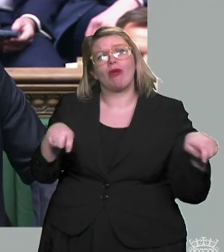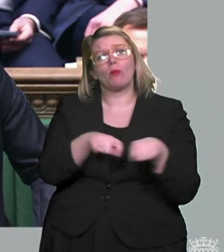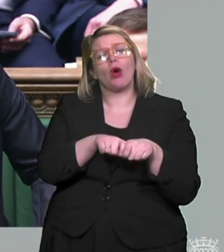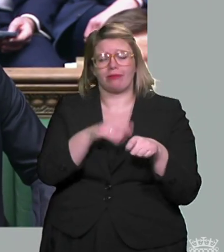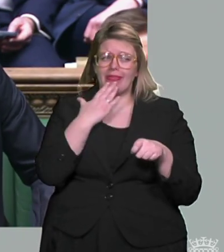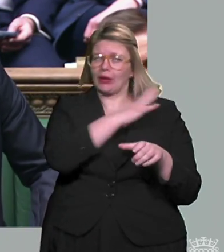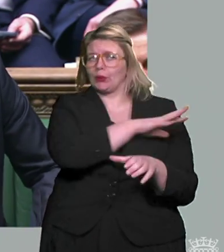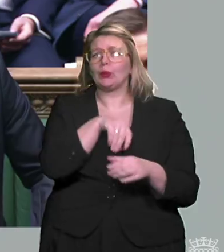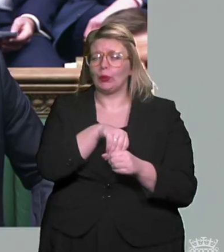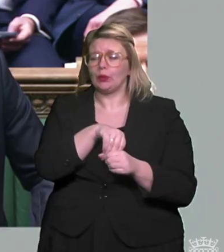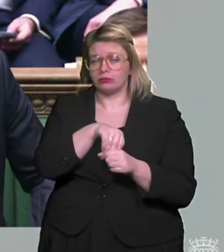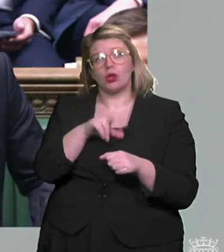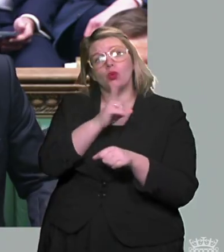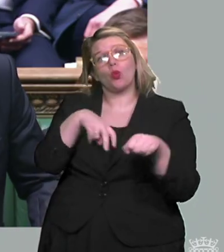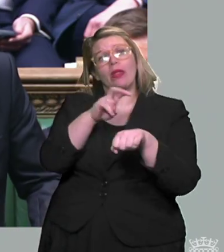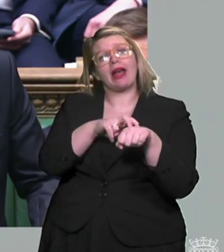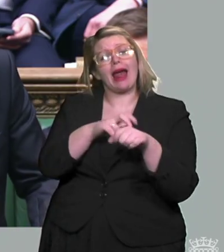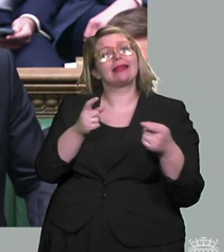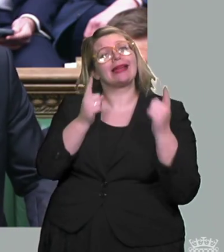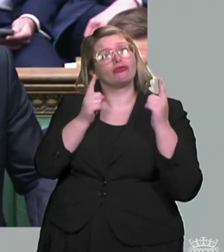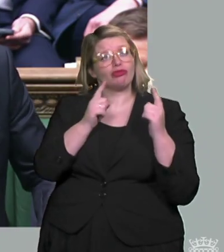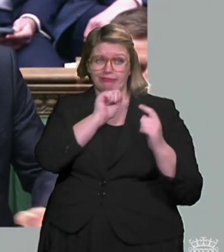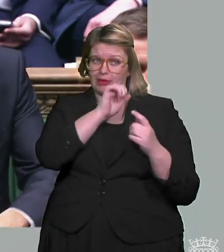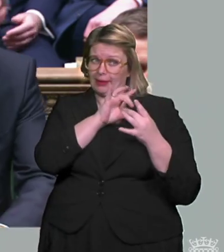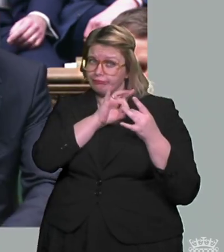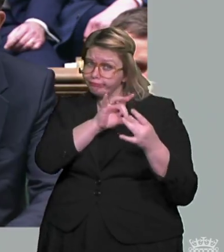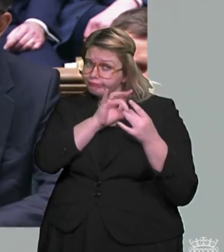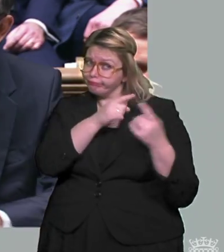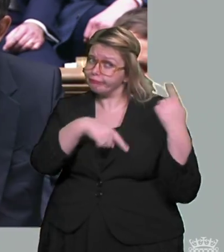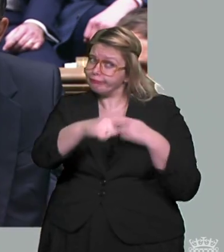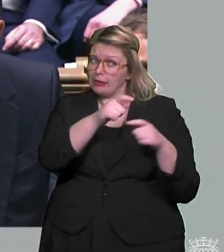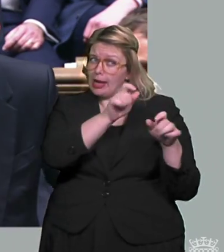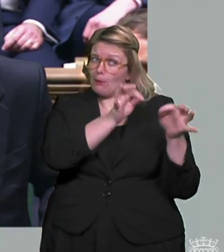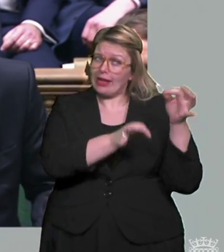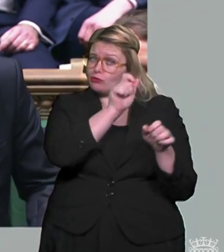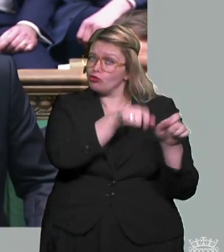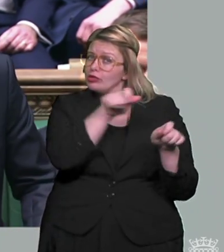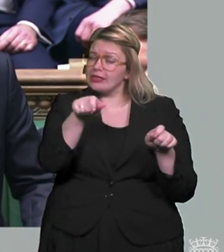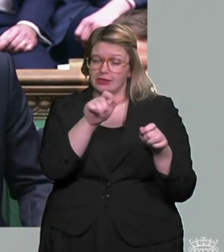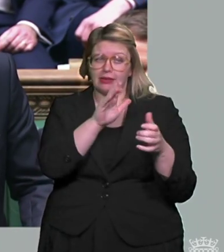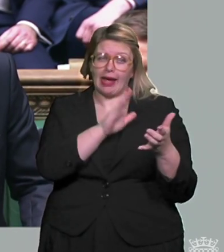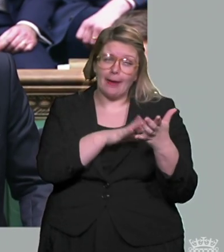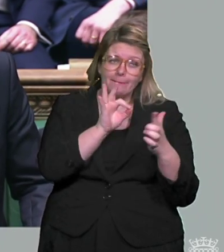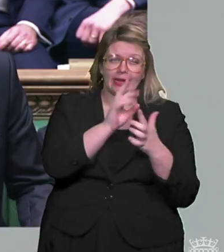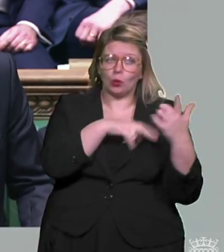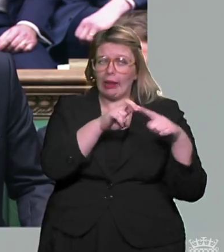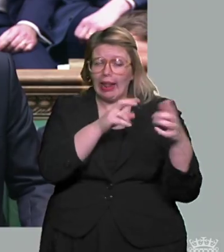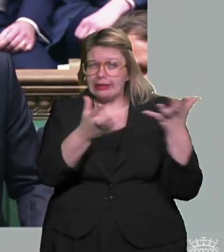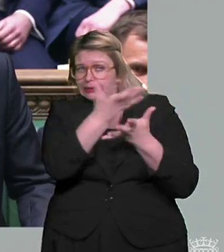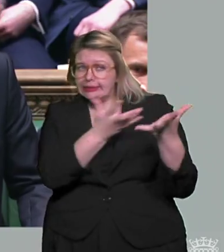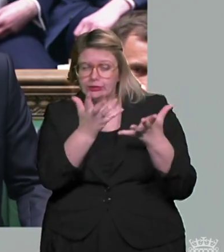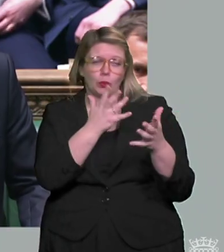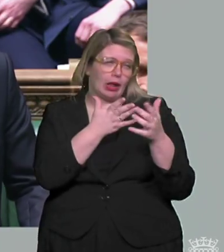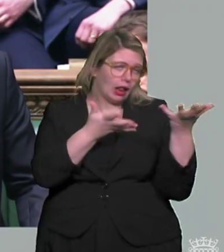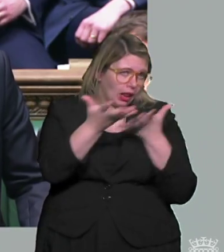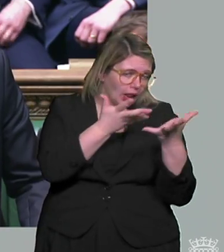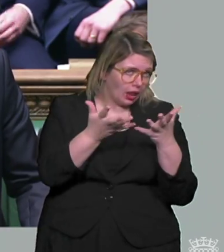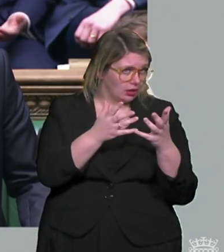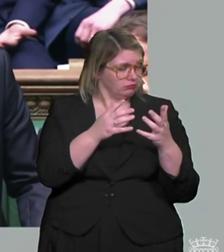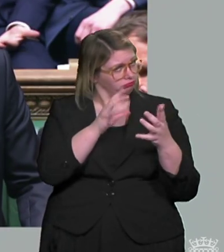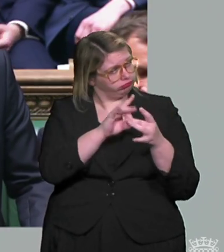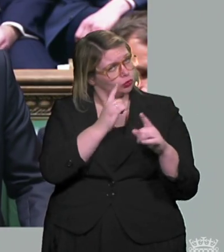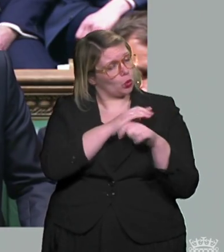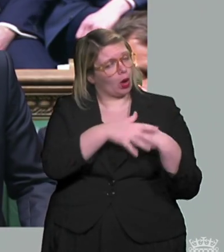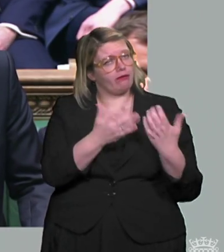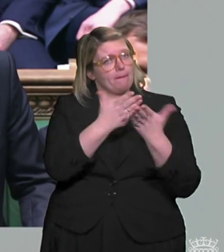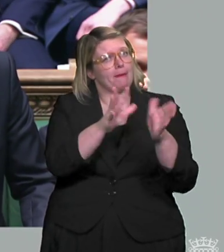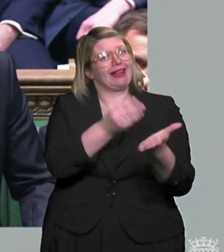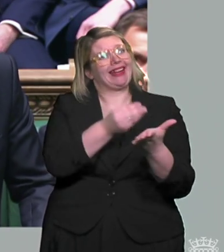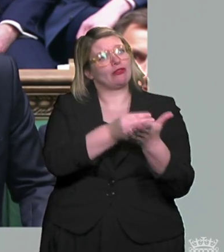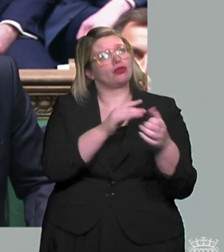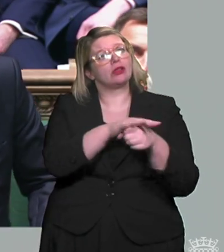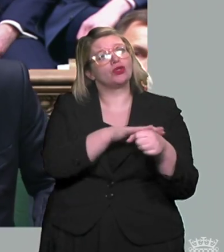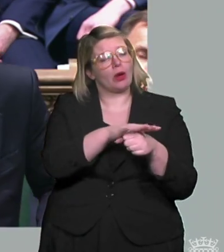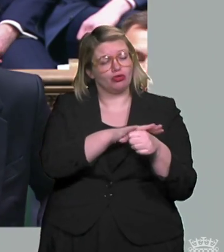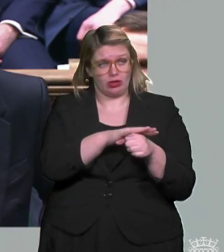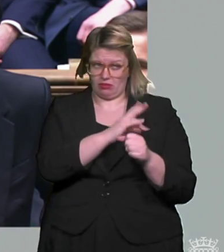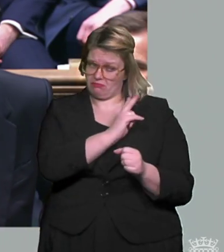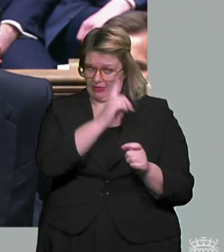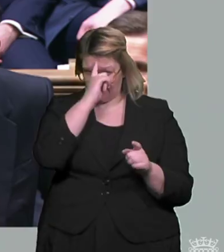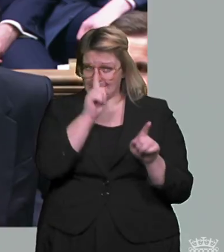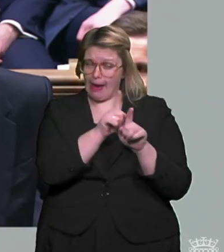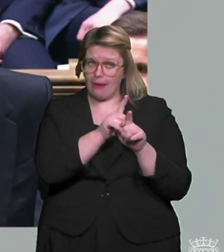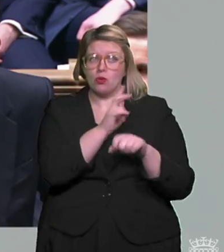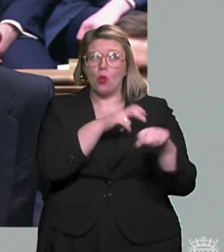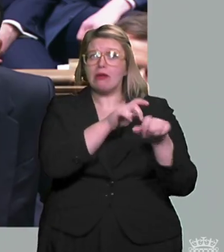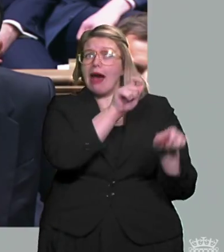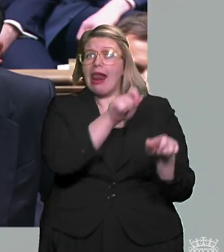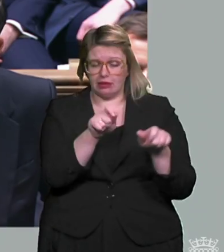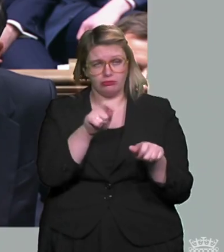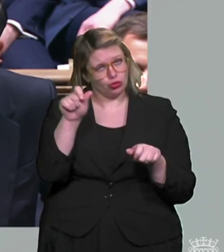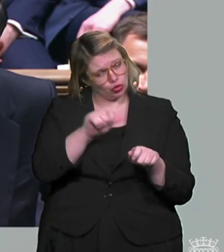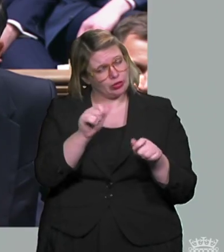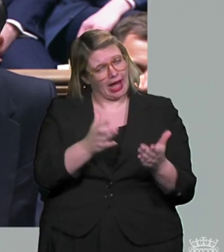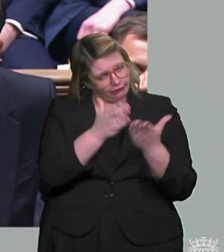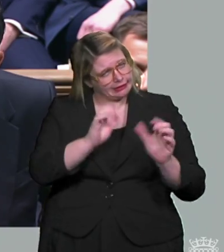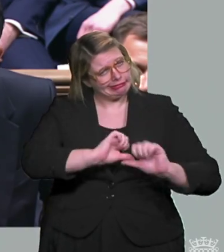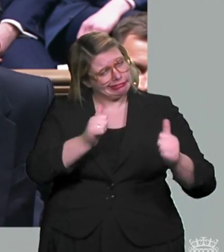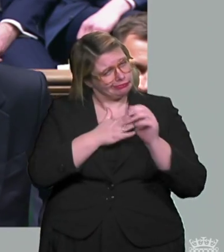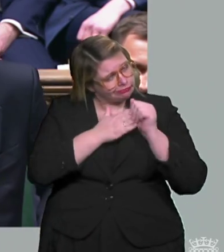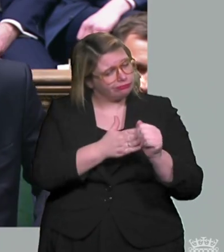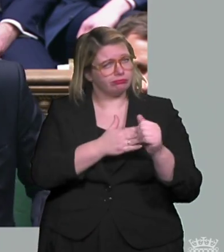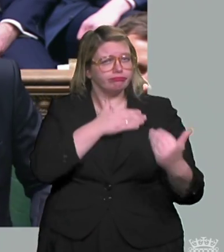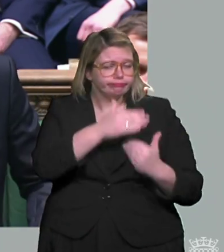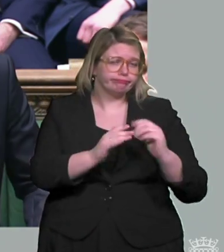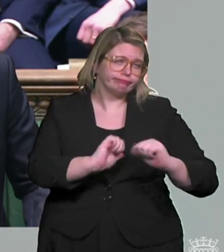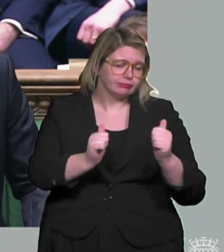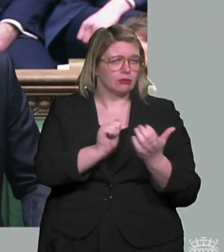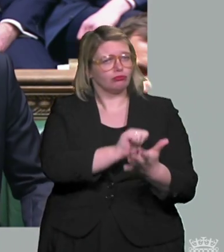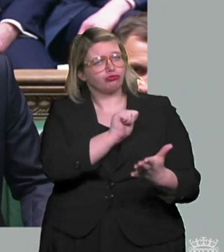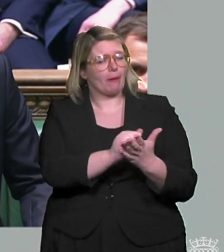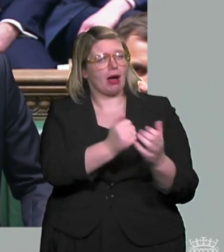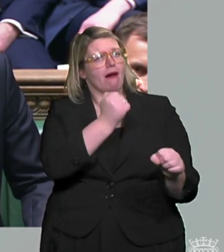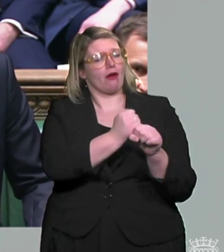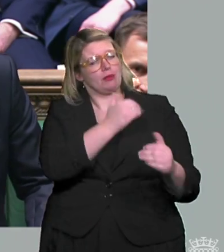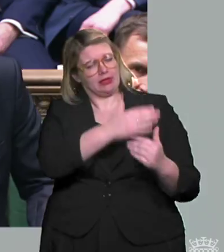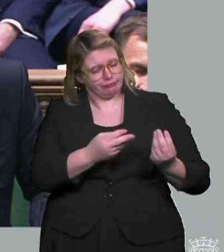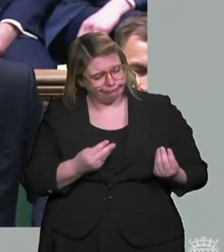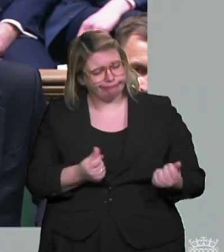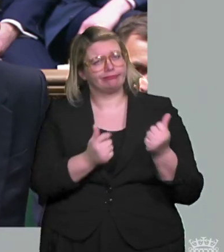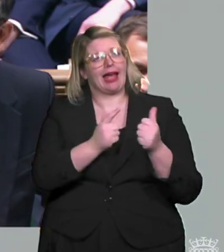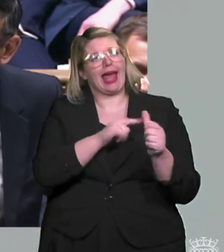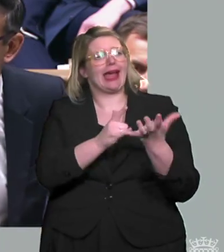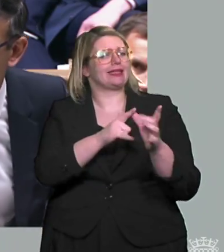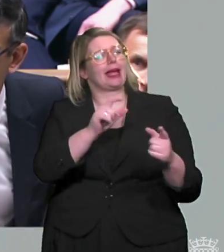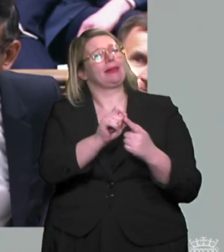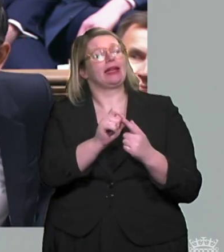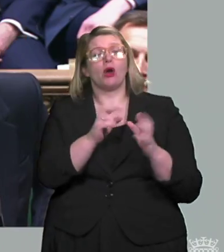My right honourable Friend the Northern Ireland Secretary has been working closely, and will work closely, with all Northern Irish parties, leading discussions on a wide range of issues, including the public finances, because I believe what the honourable Gentleman believes: that the people of Northern Ireland need and deserve effective, accountable and devolved government up and running as quickly as possible.